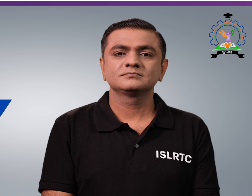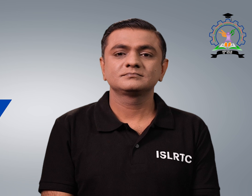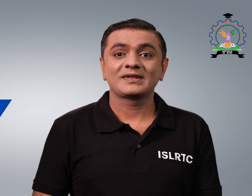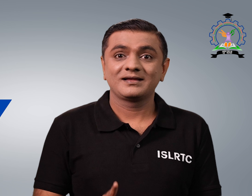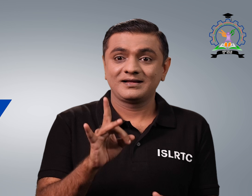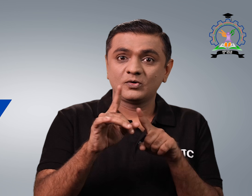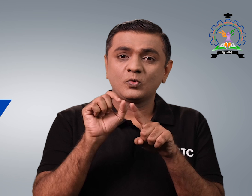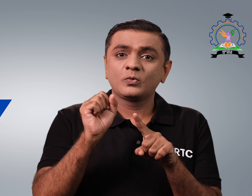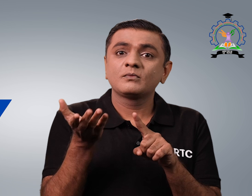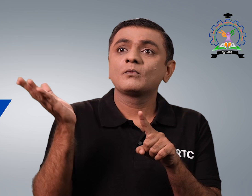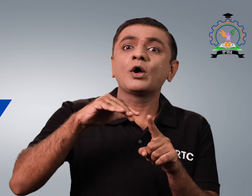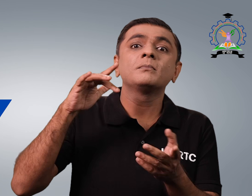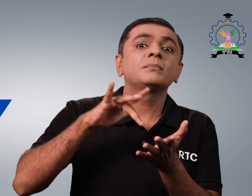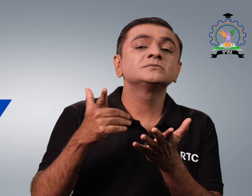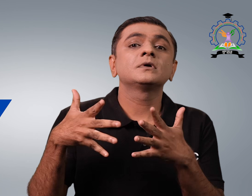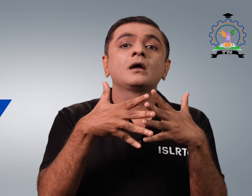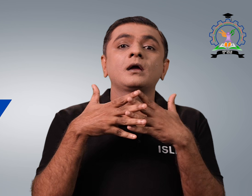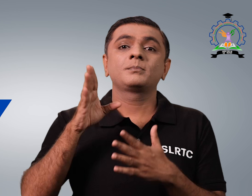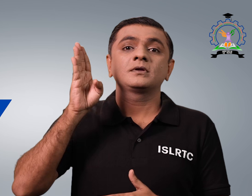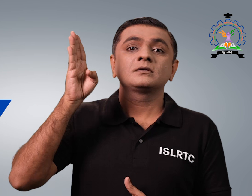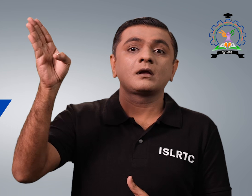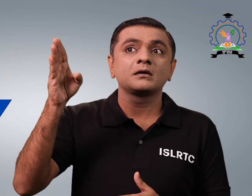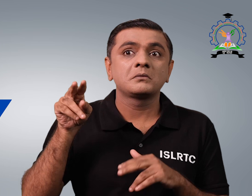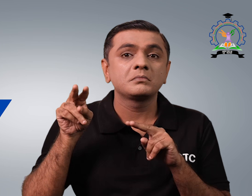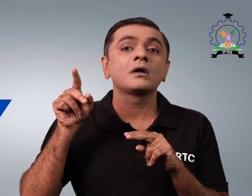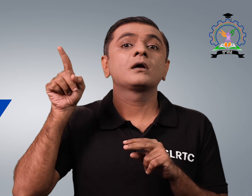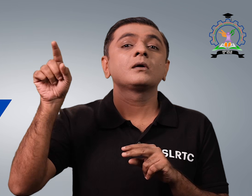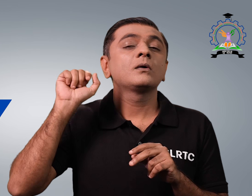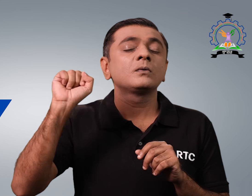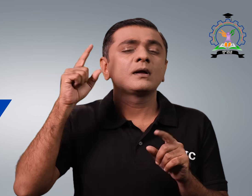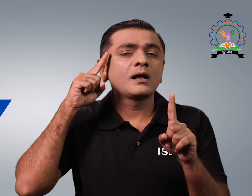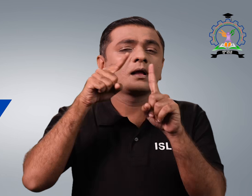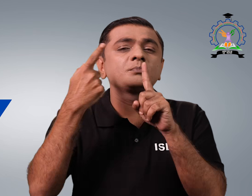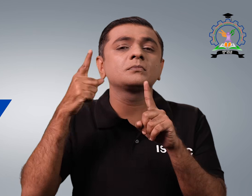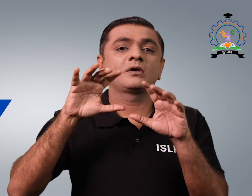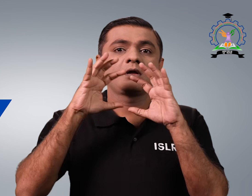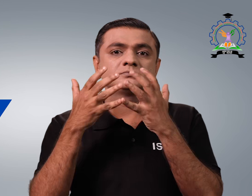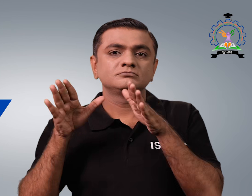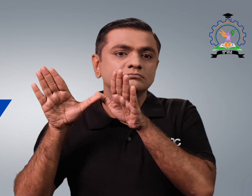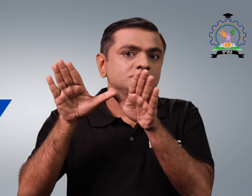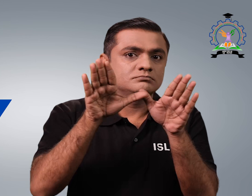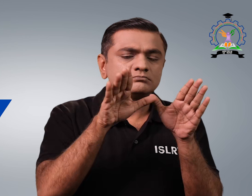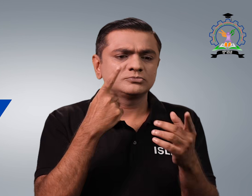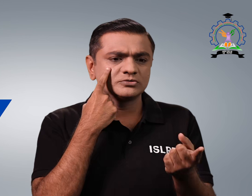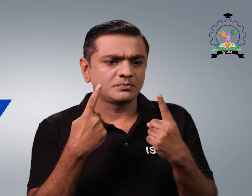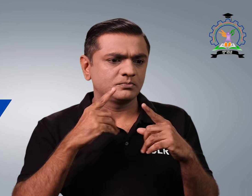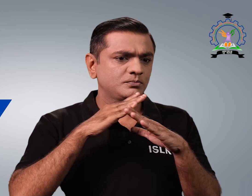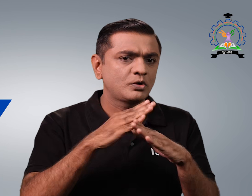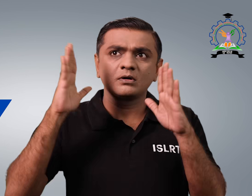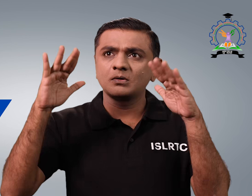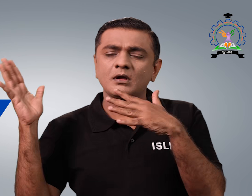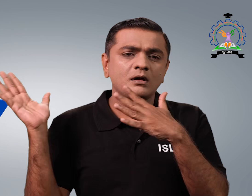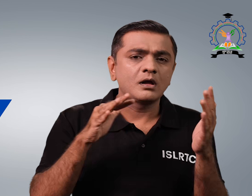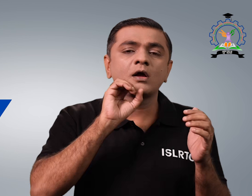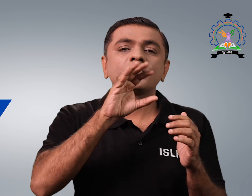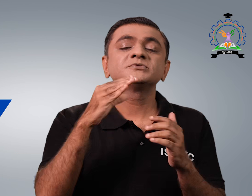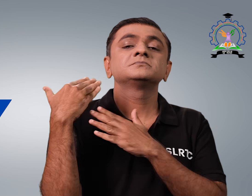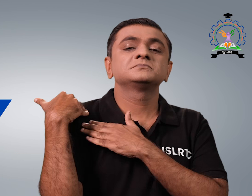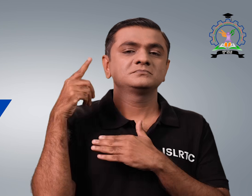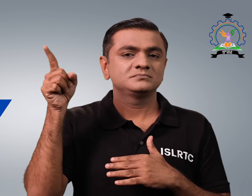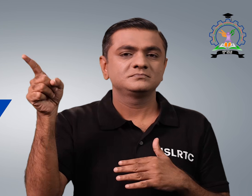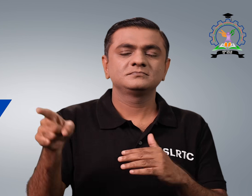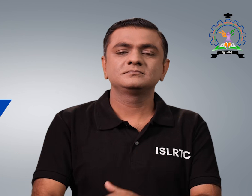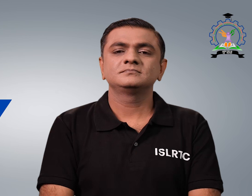NASA is USA's space agency. NASA's satellites observe Earth's atmosphere, climate and other meteorological factors.